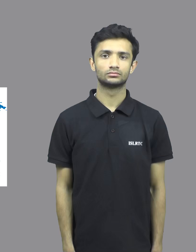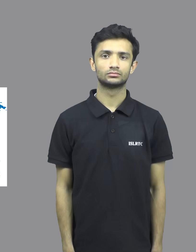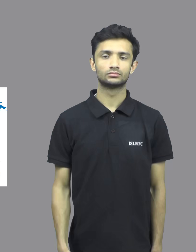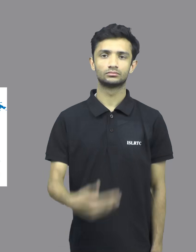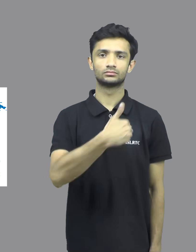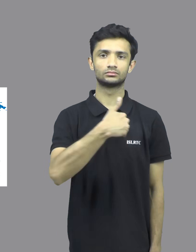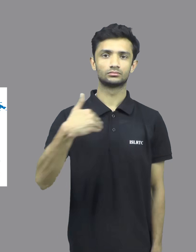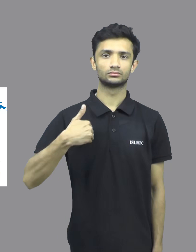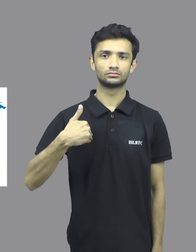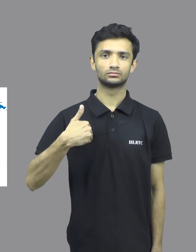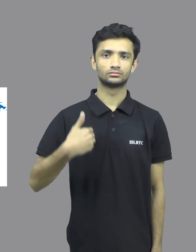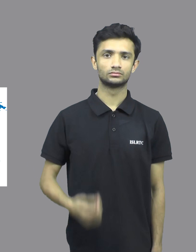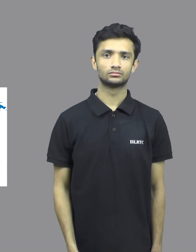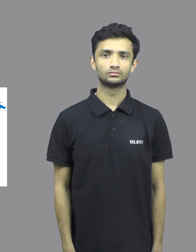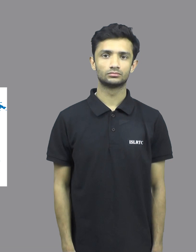Poland